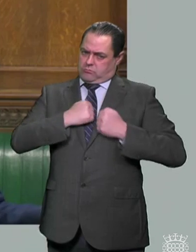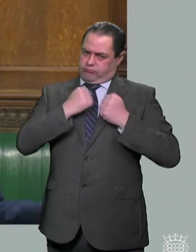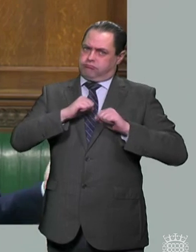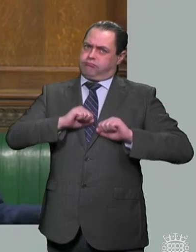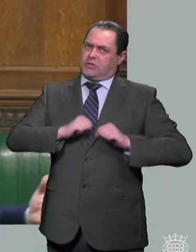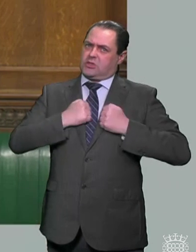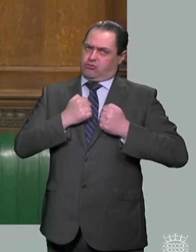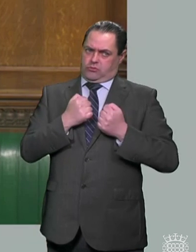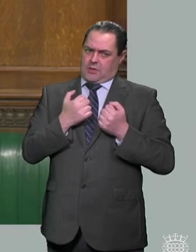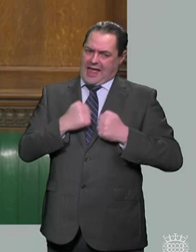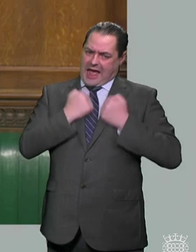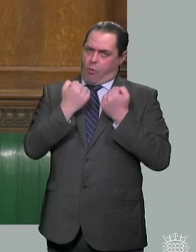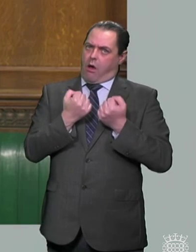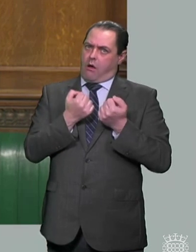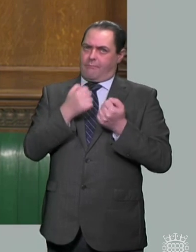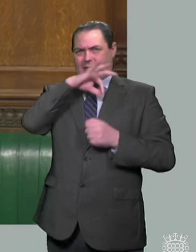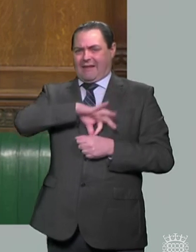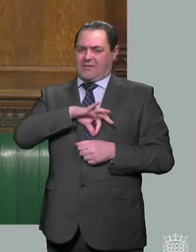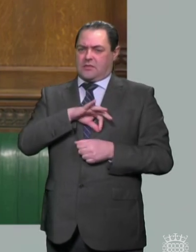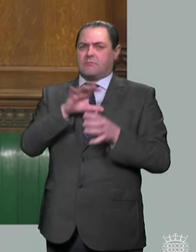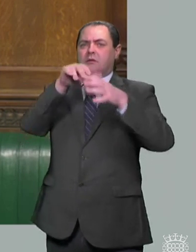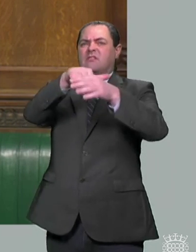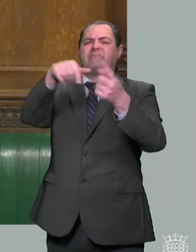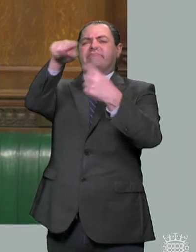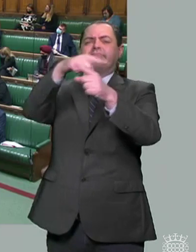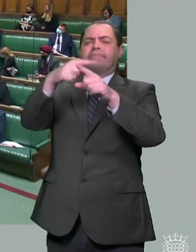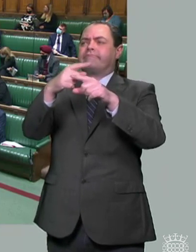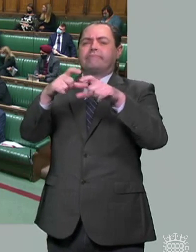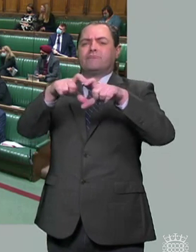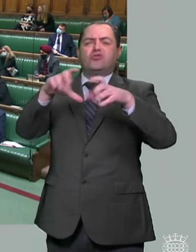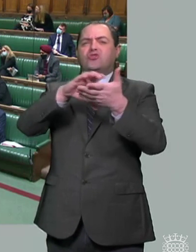in public for all of us, but in a few private hands?